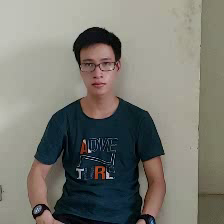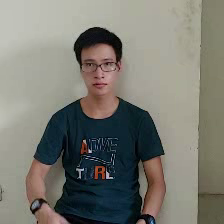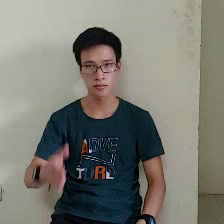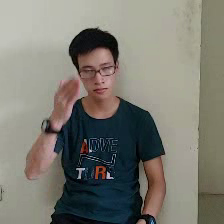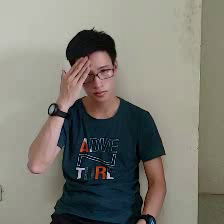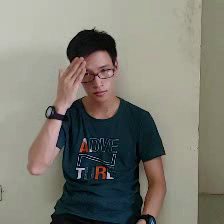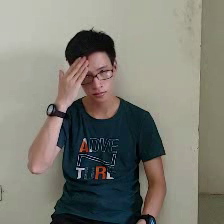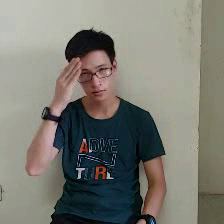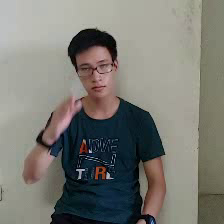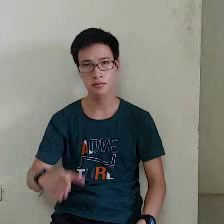Biết